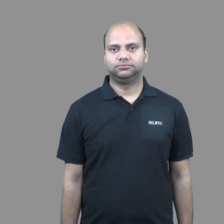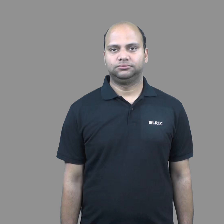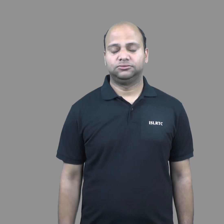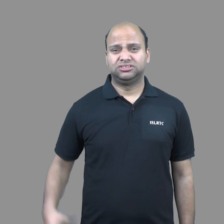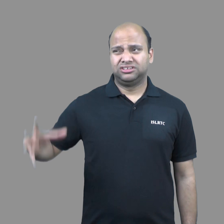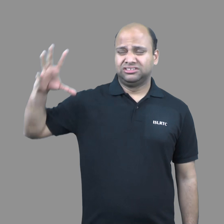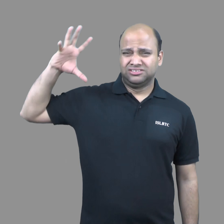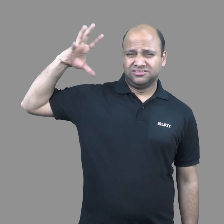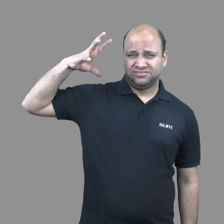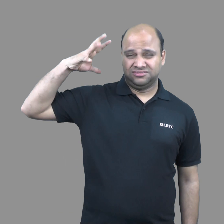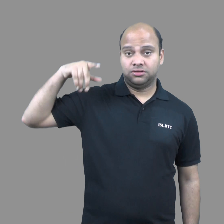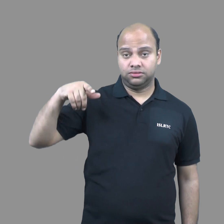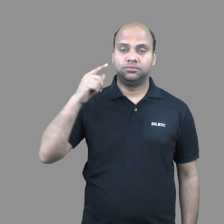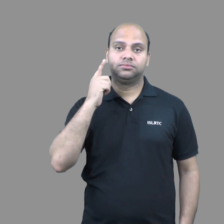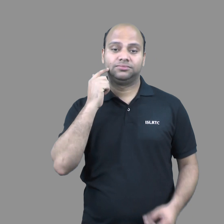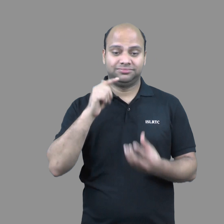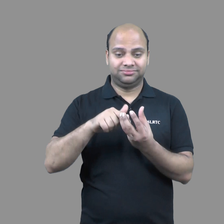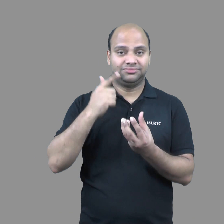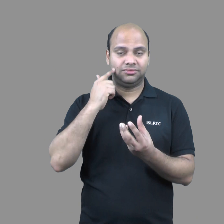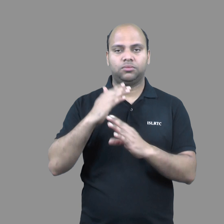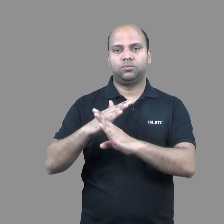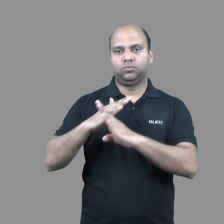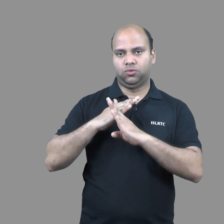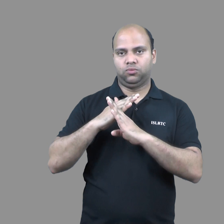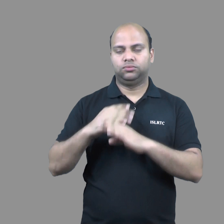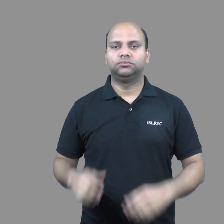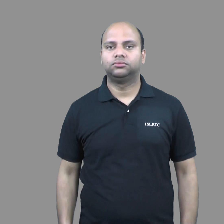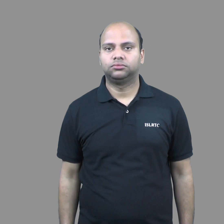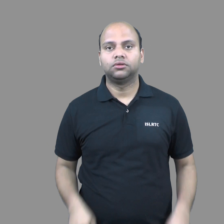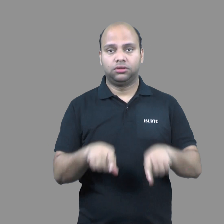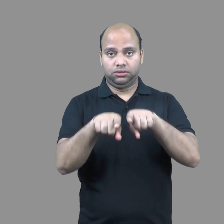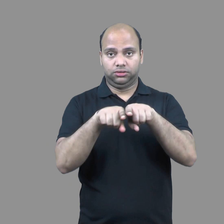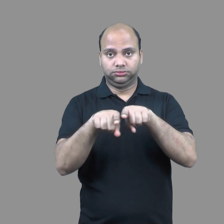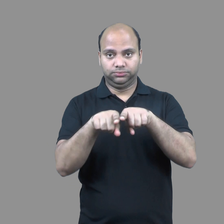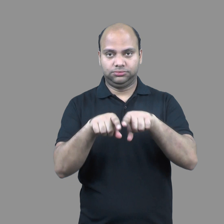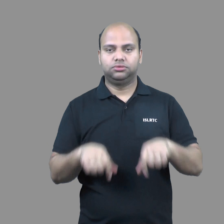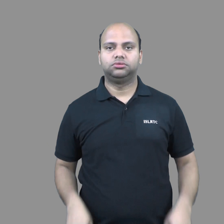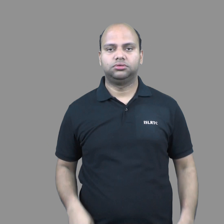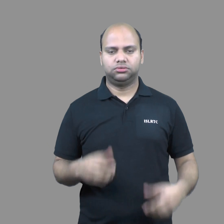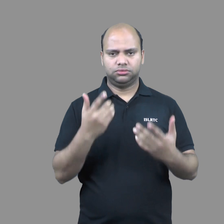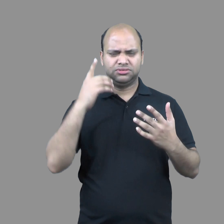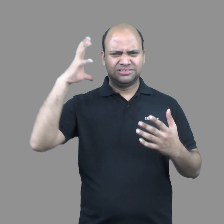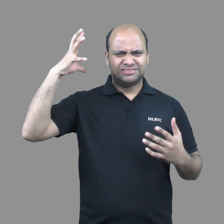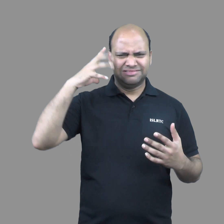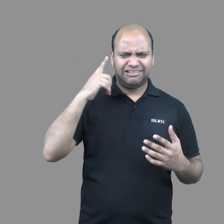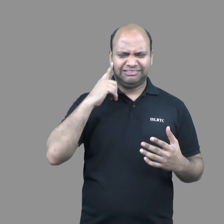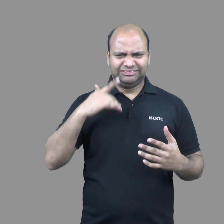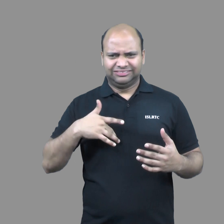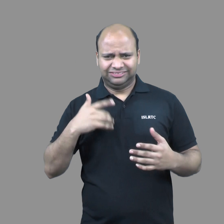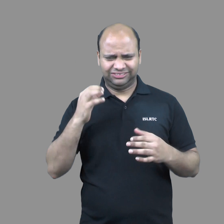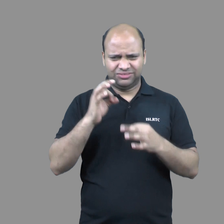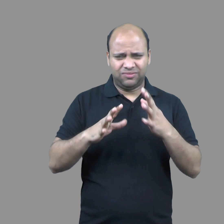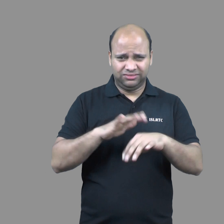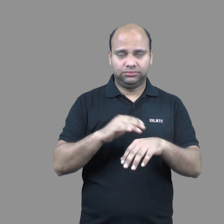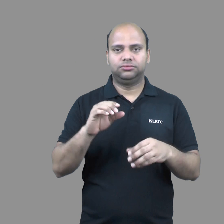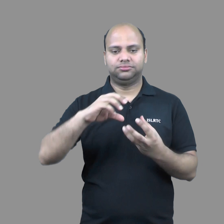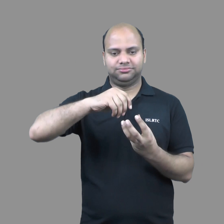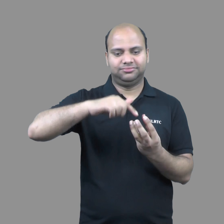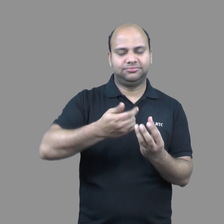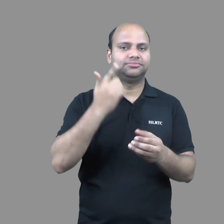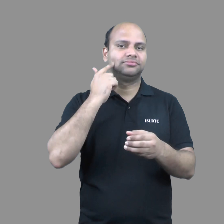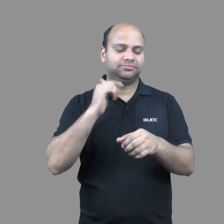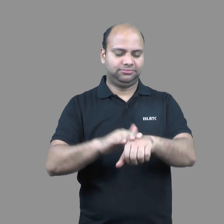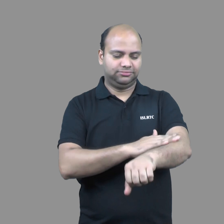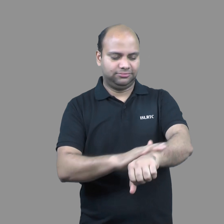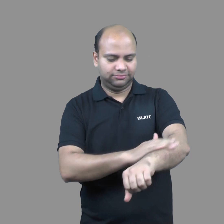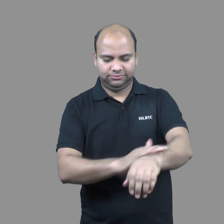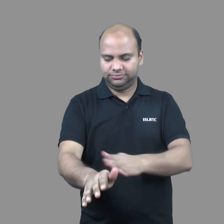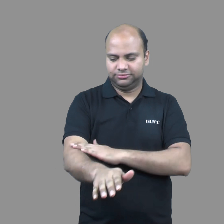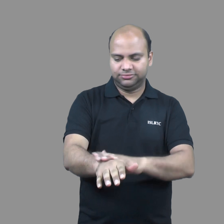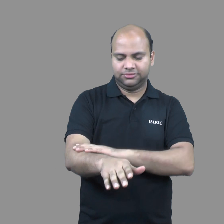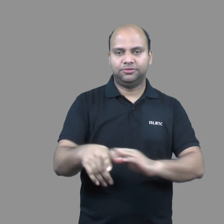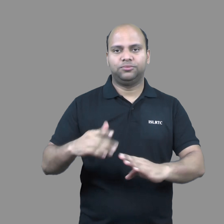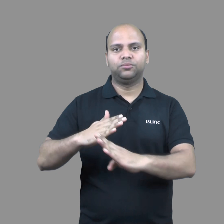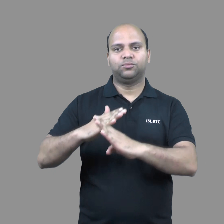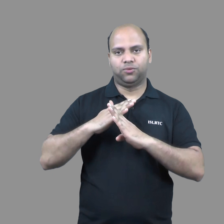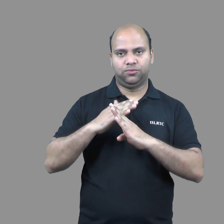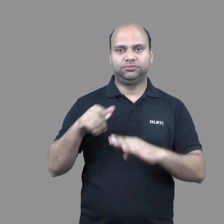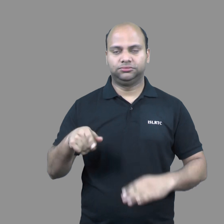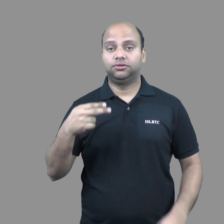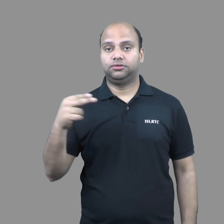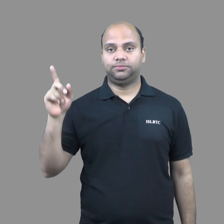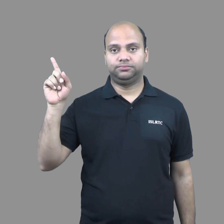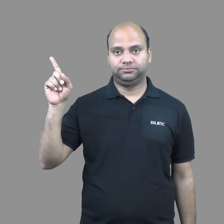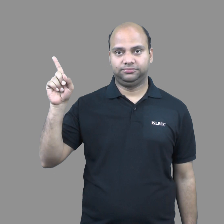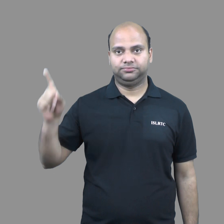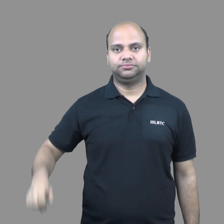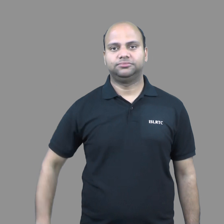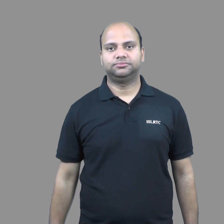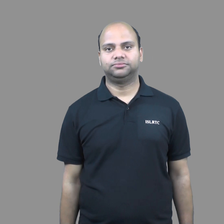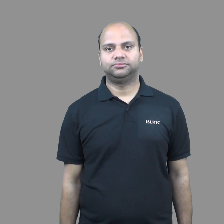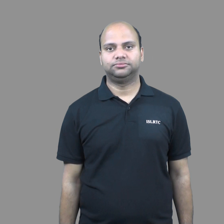Sunscreen